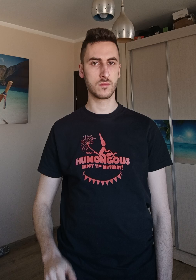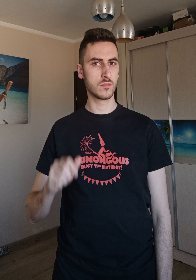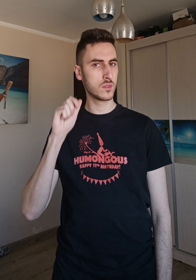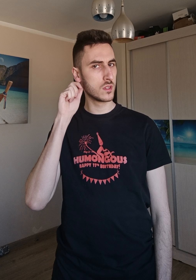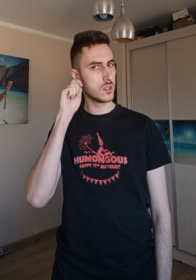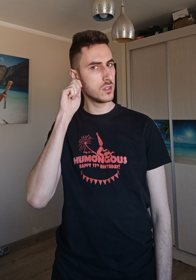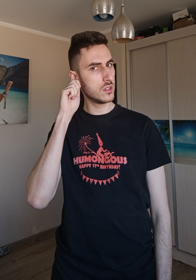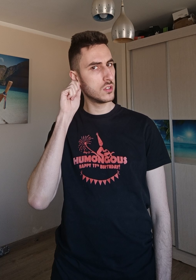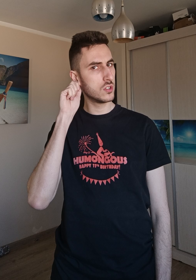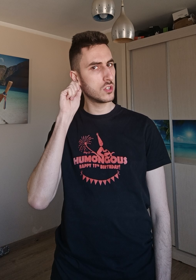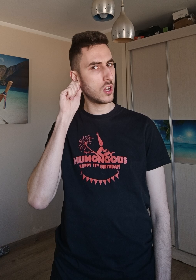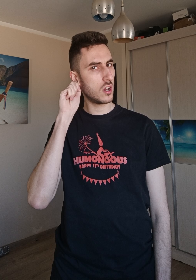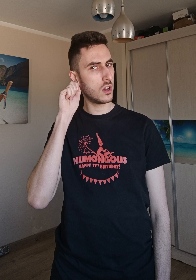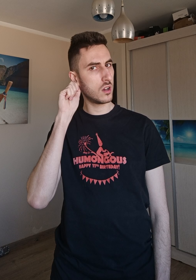אישה